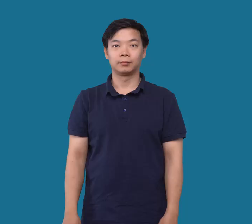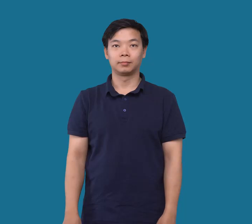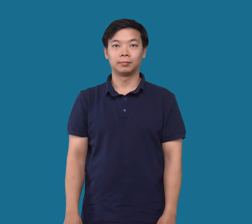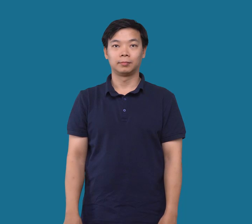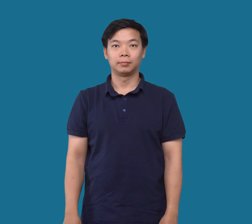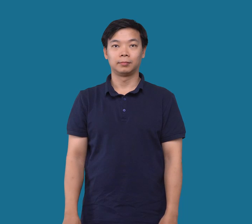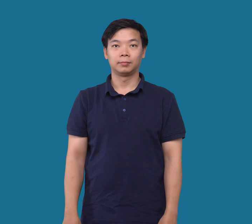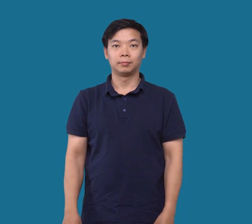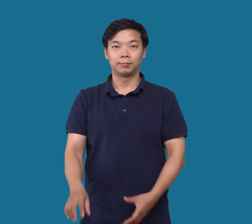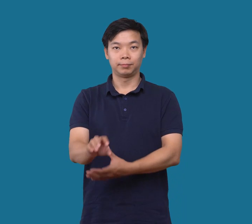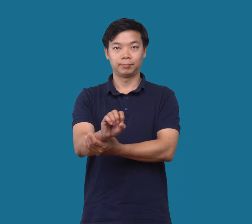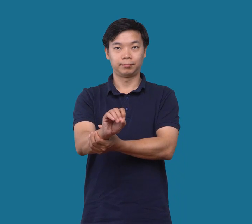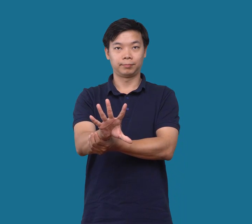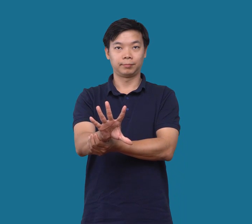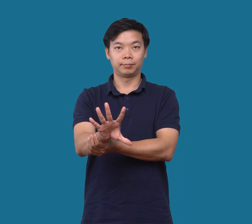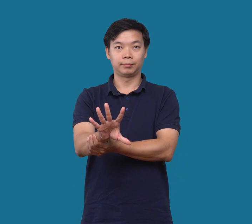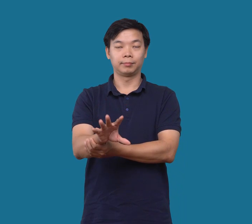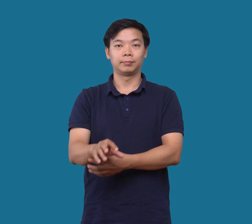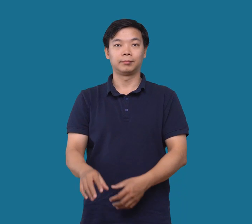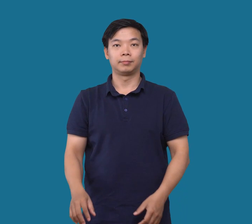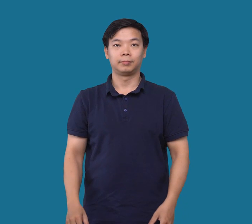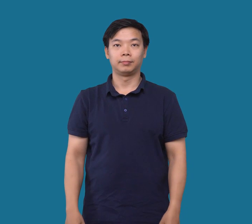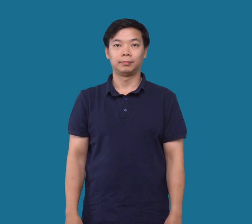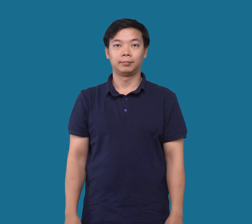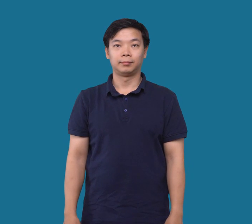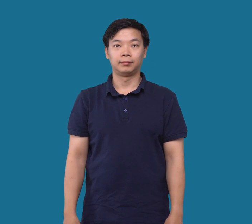đèn pin